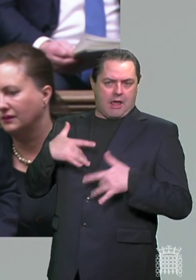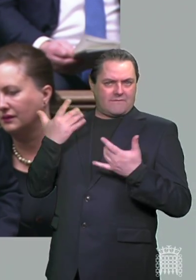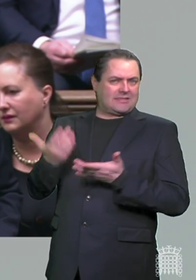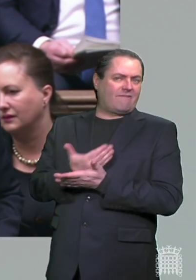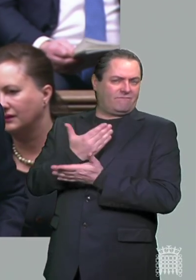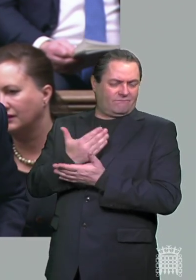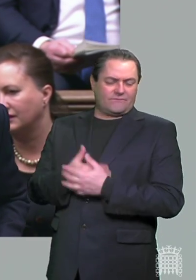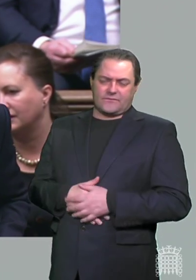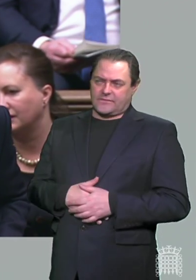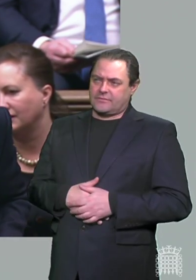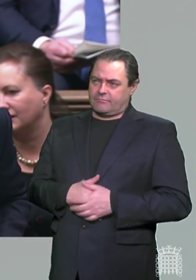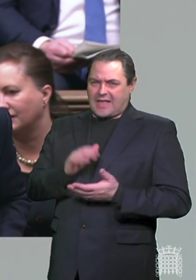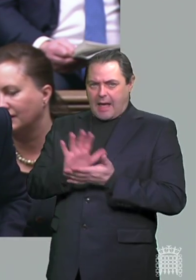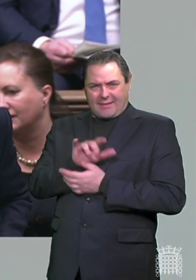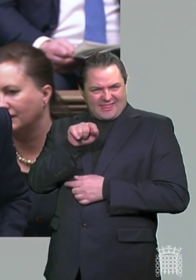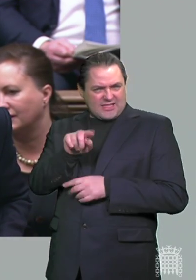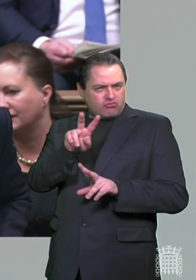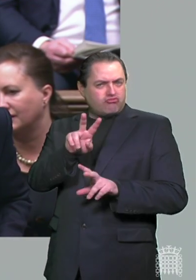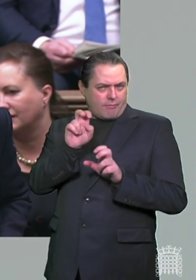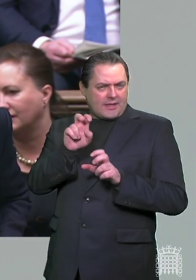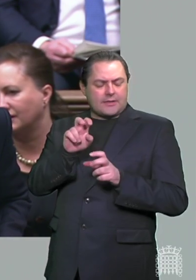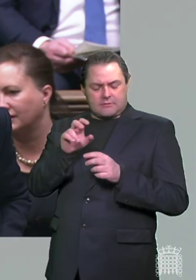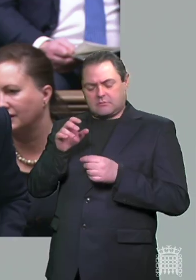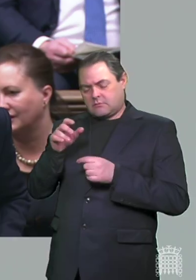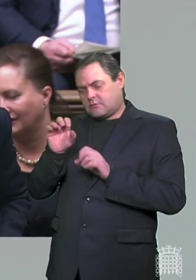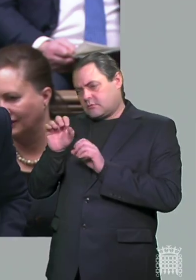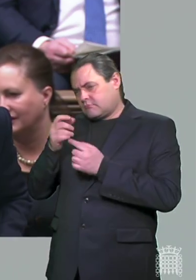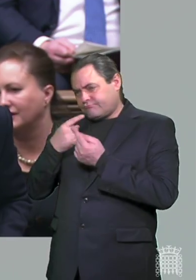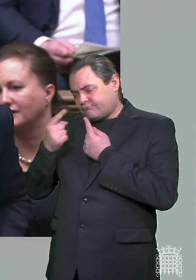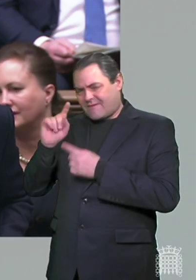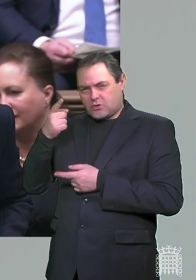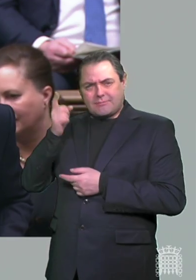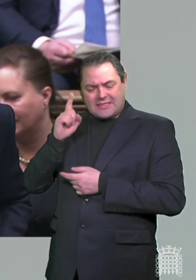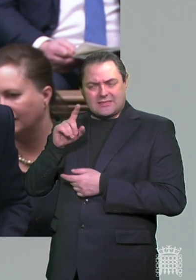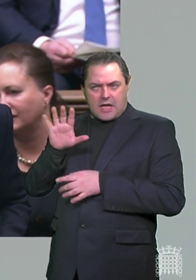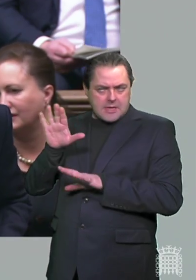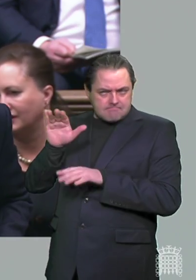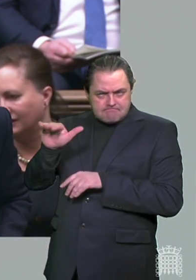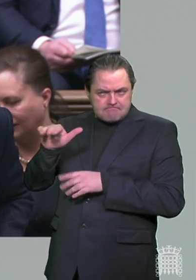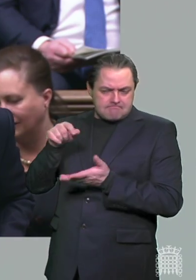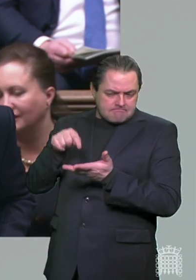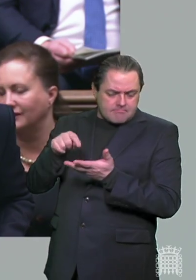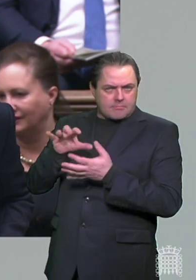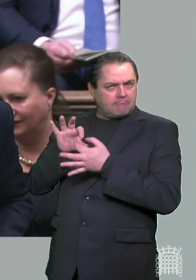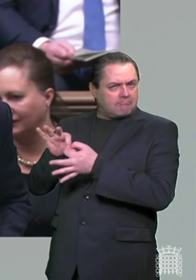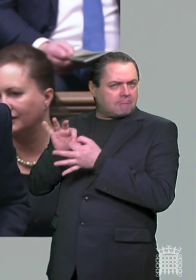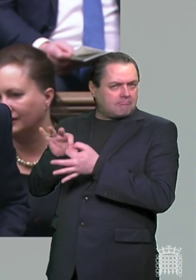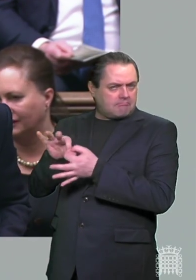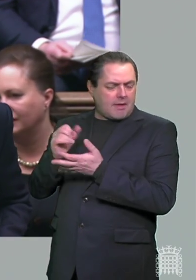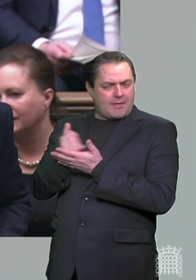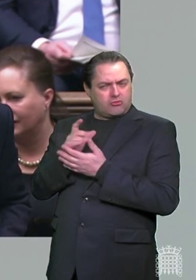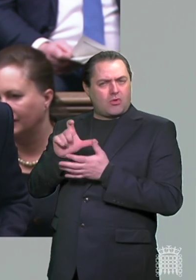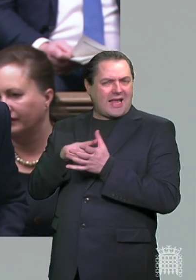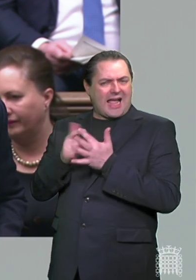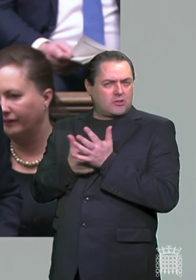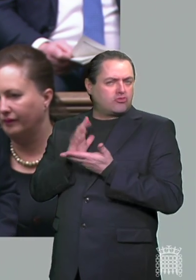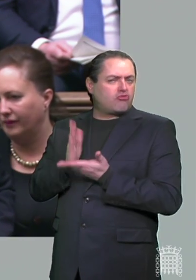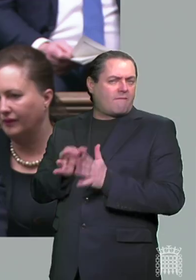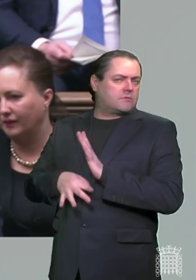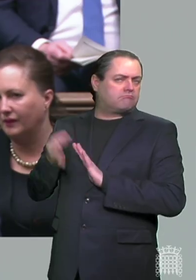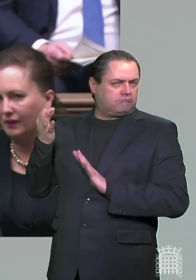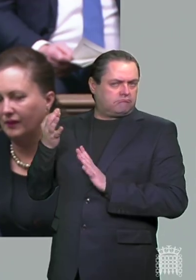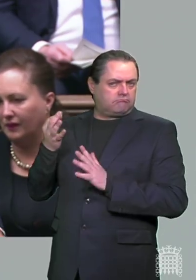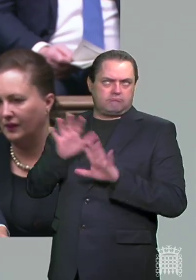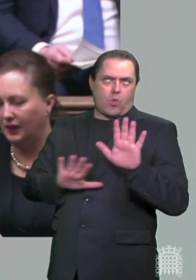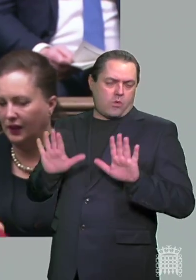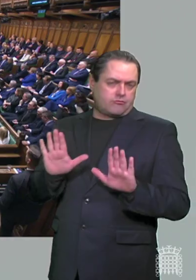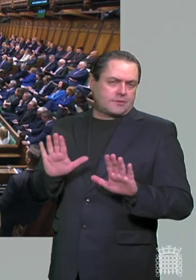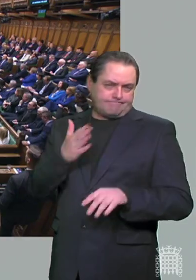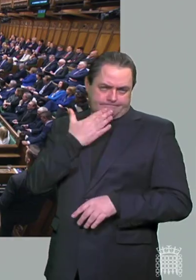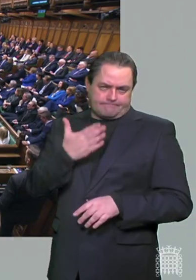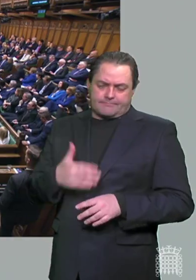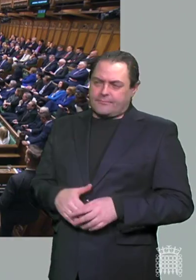I would be happy to pick up this particular topic with the First Minister when I next speak to her and ensure that we are working together to improve cancer services for everyone, regardless of where they live in the UK.